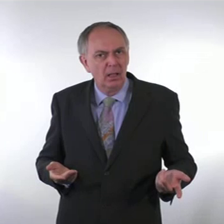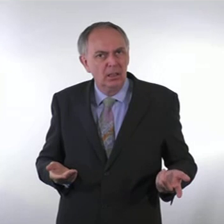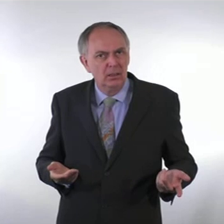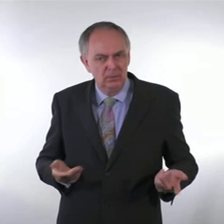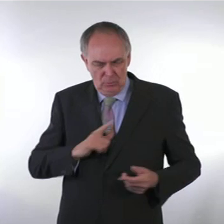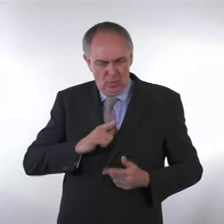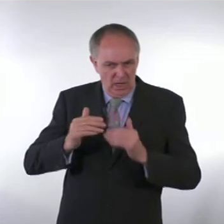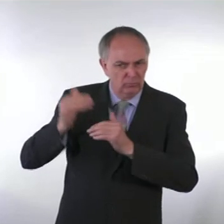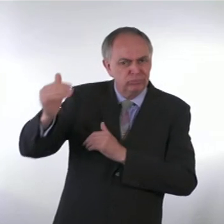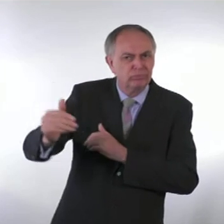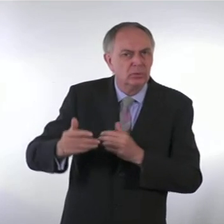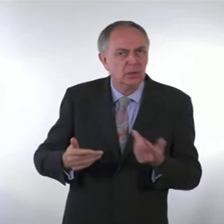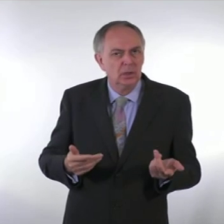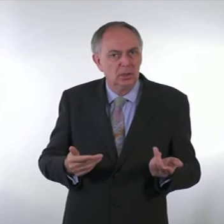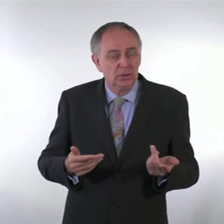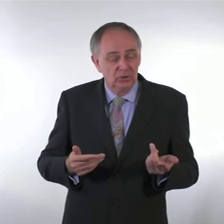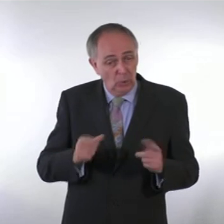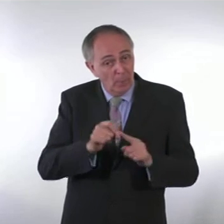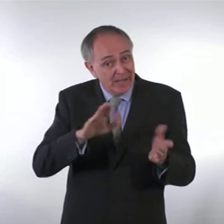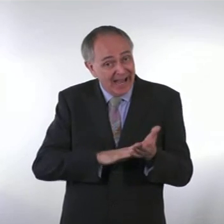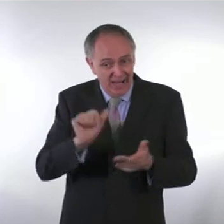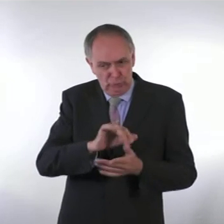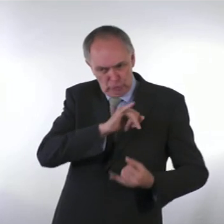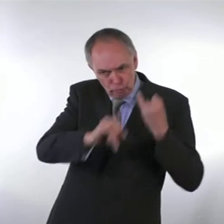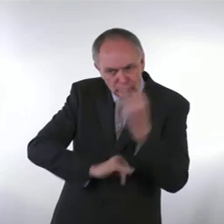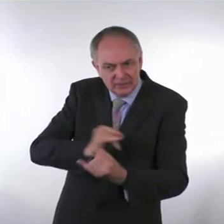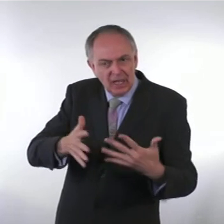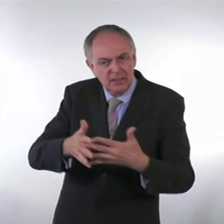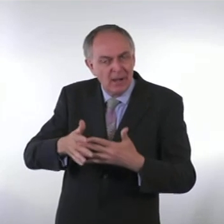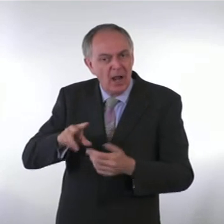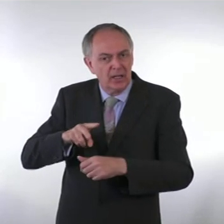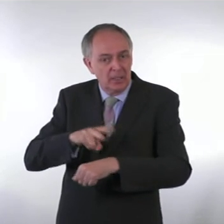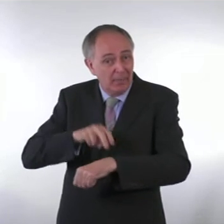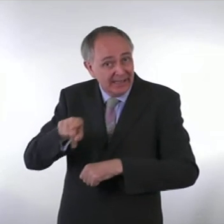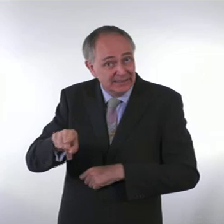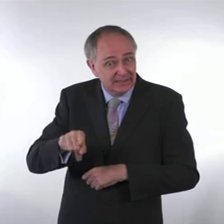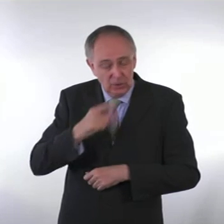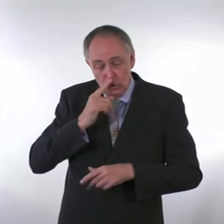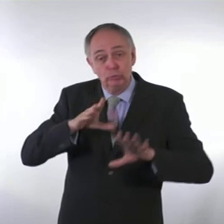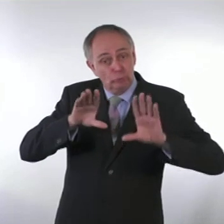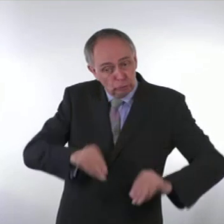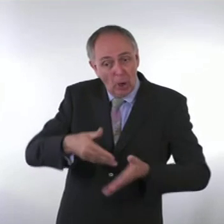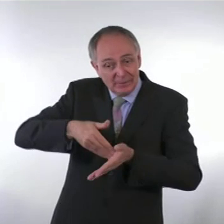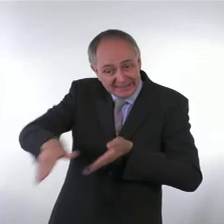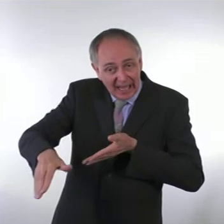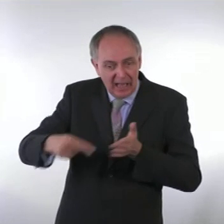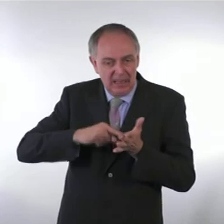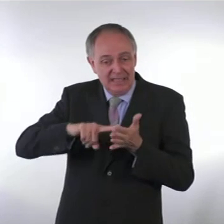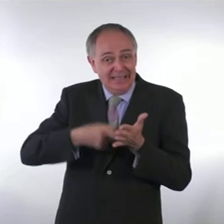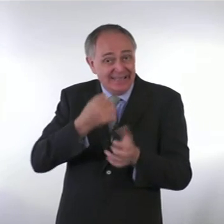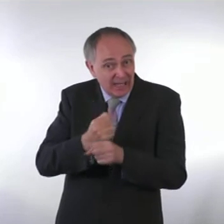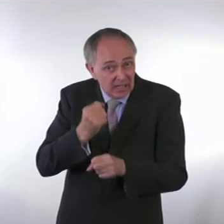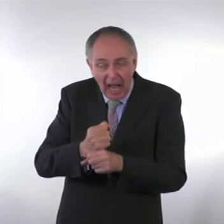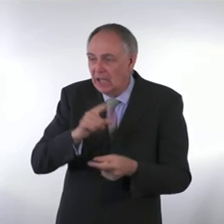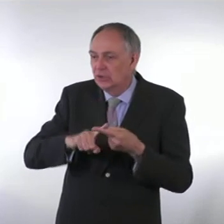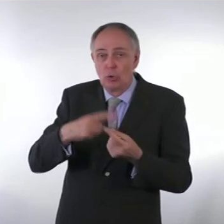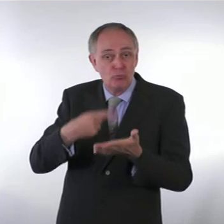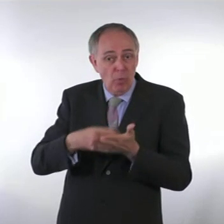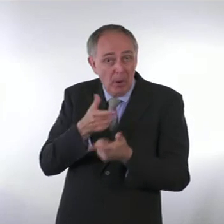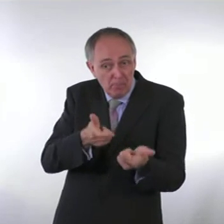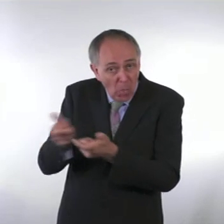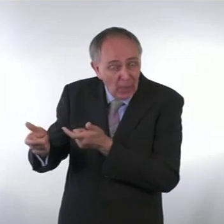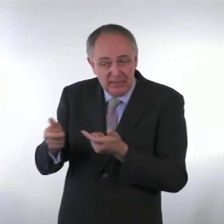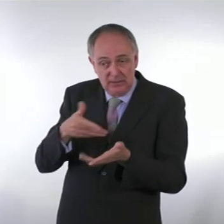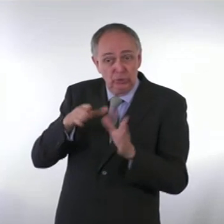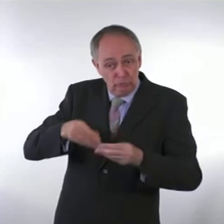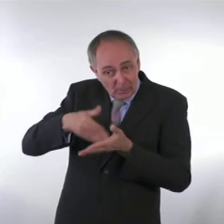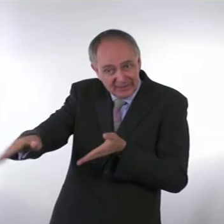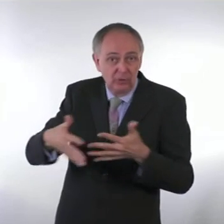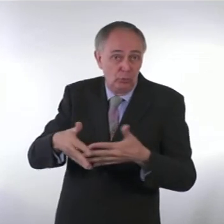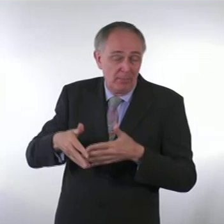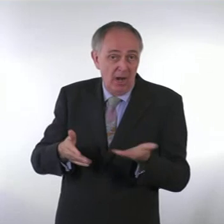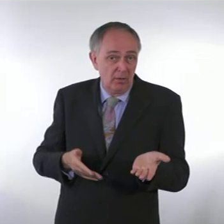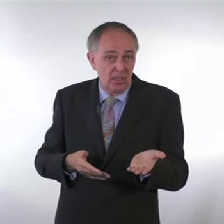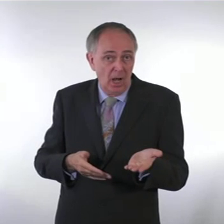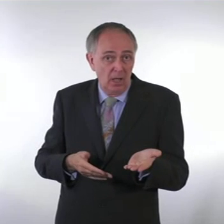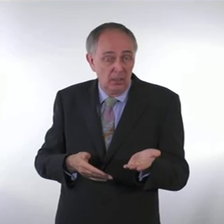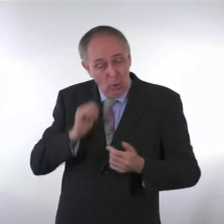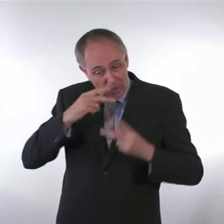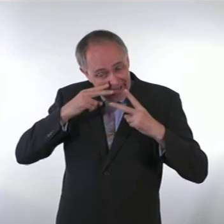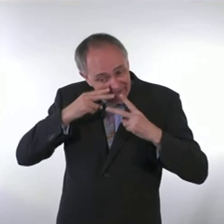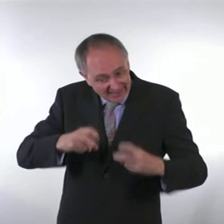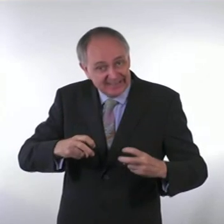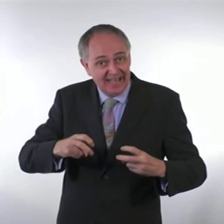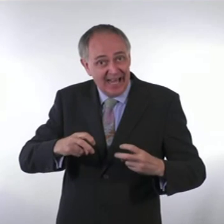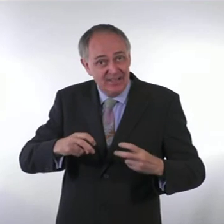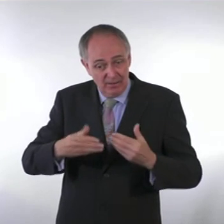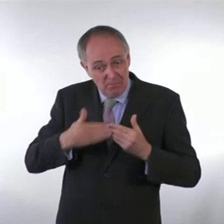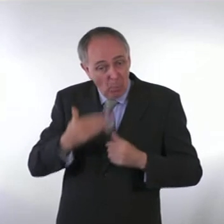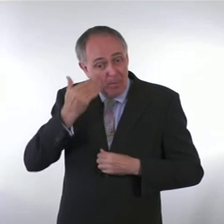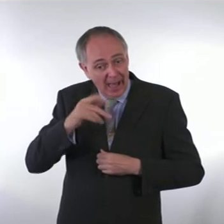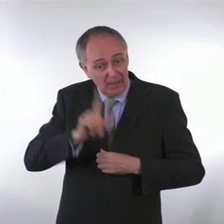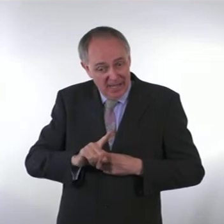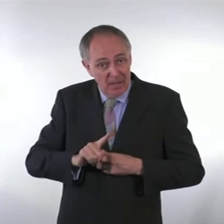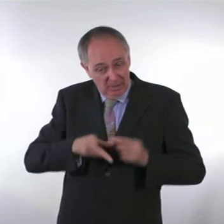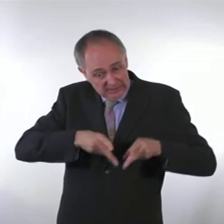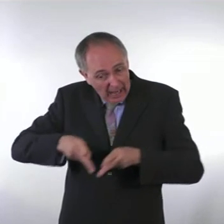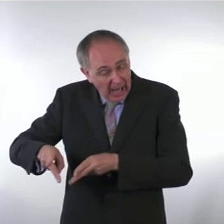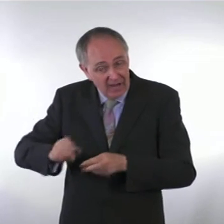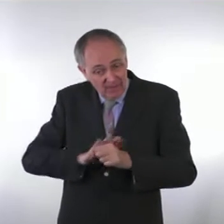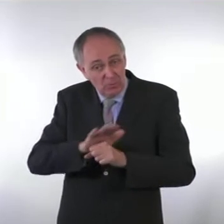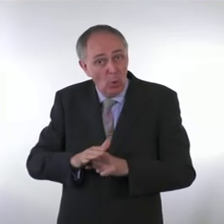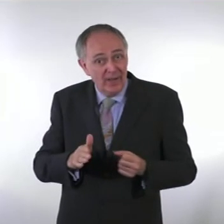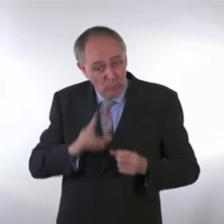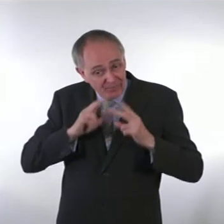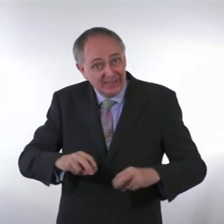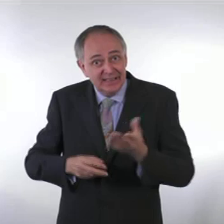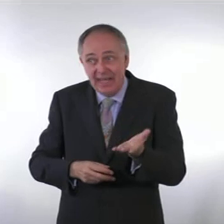Will the Prime Minister condemn the actions of the American police, will he freeze sales of tear gas and rubber bullets, will he review the lockdown fines, and will he act on the report on covid deaths, so that there are not more black people dying than white?